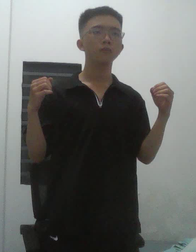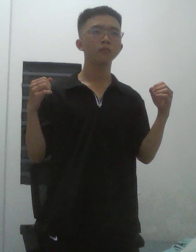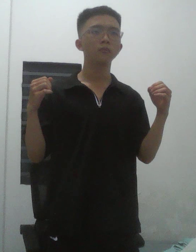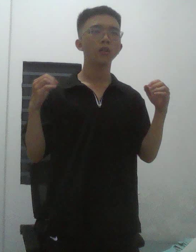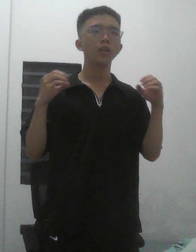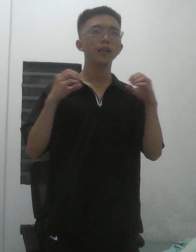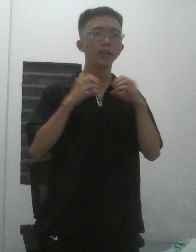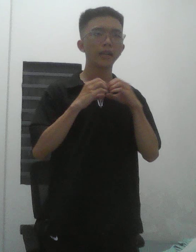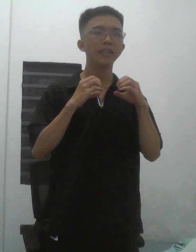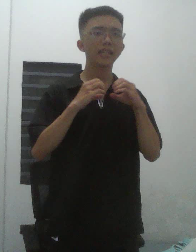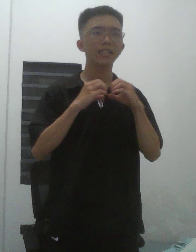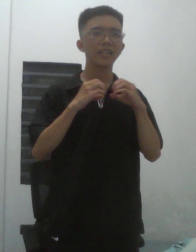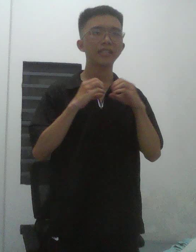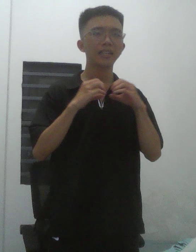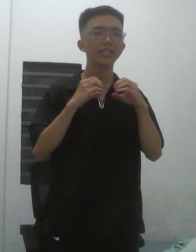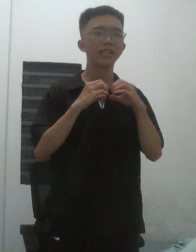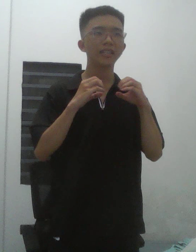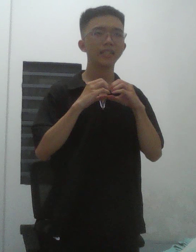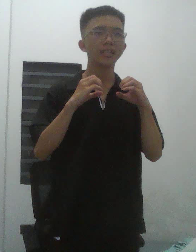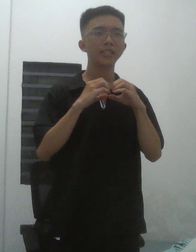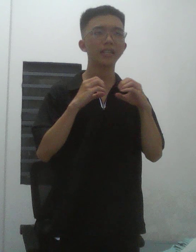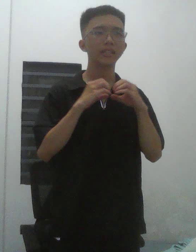cai nhau